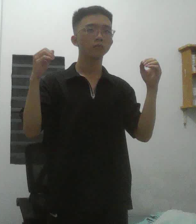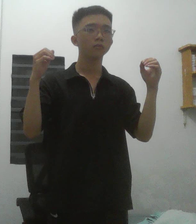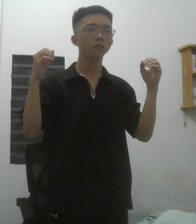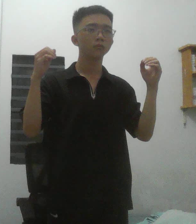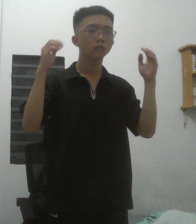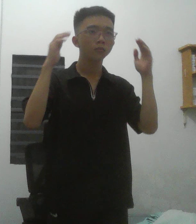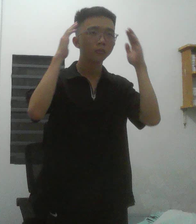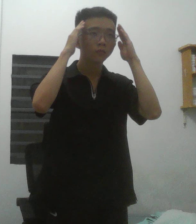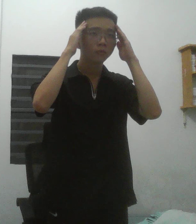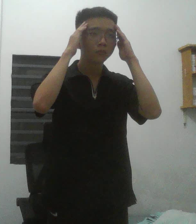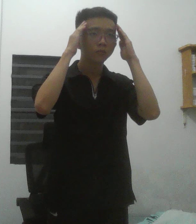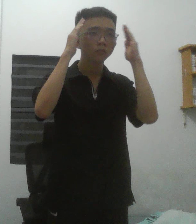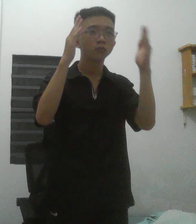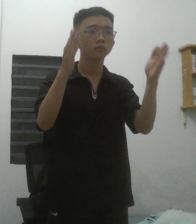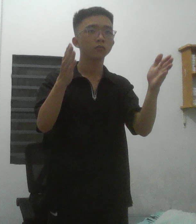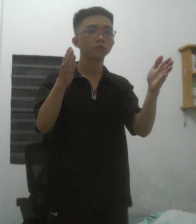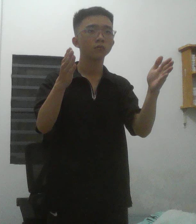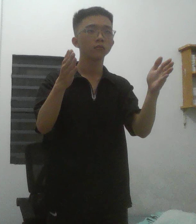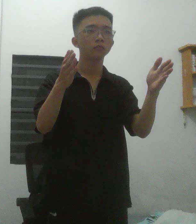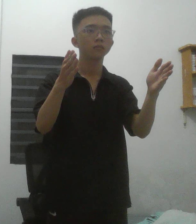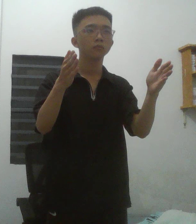quan tam